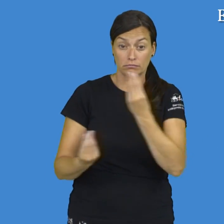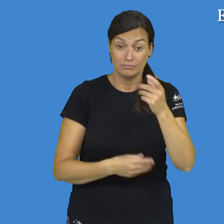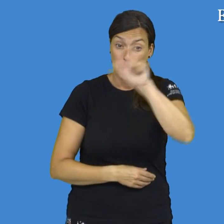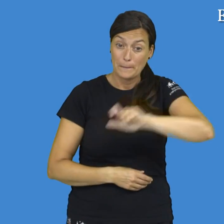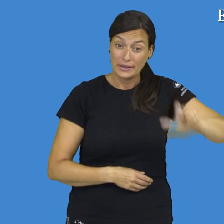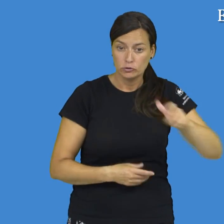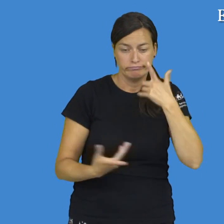persona